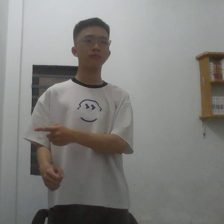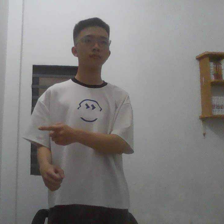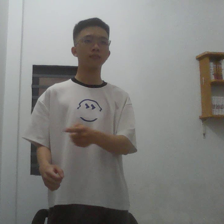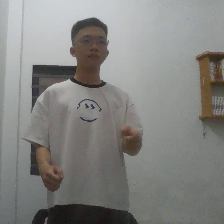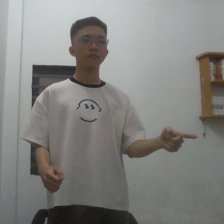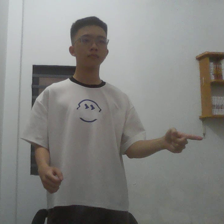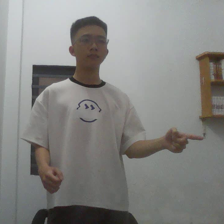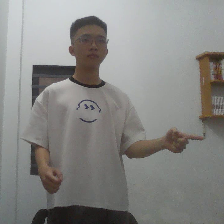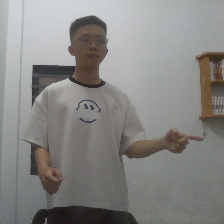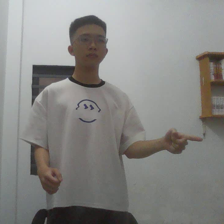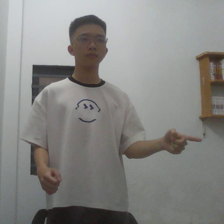cac ban